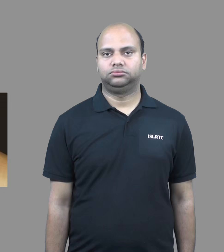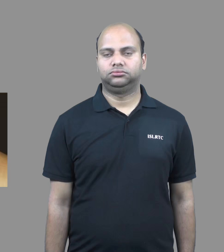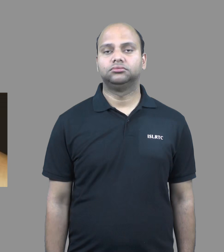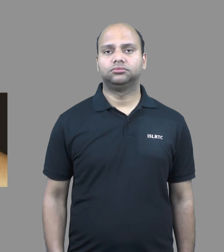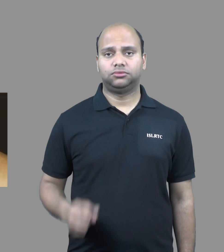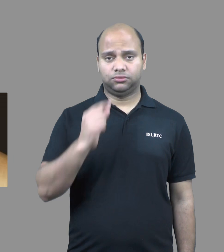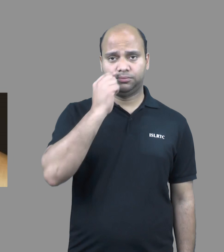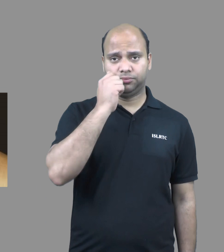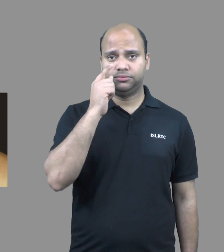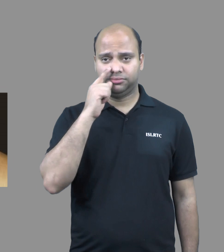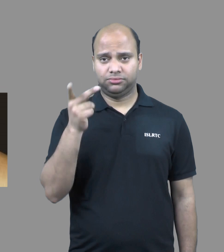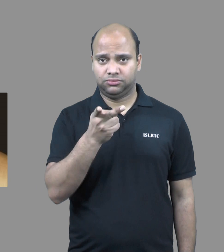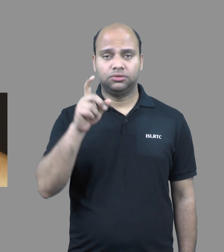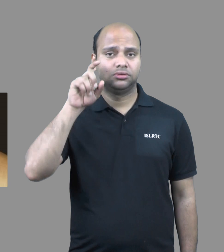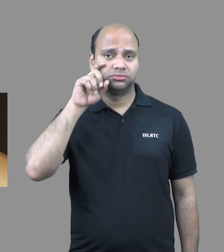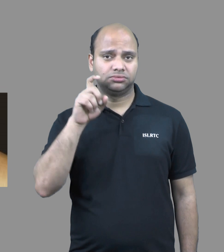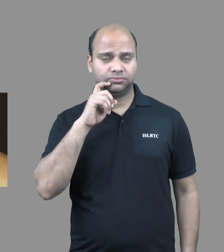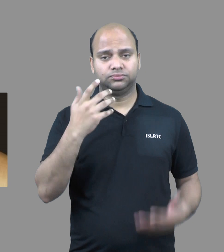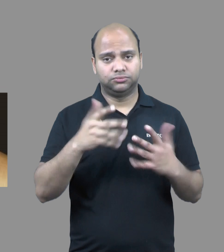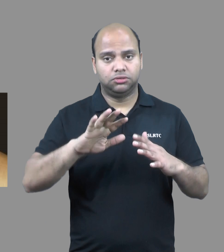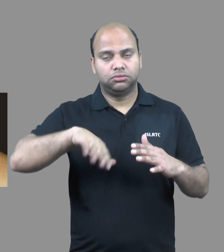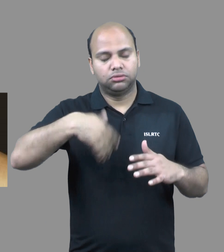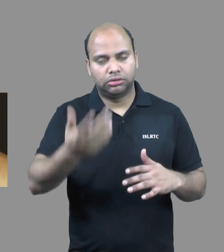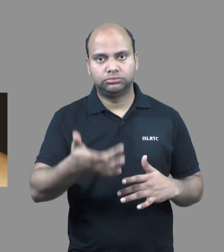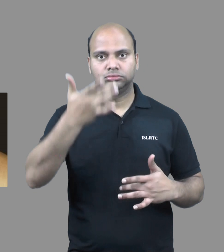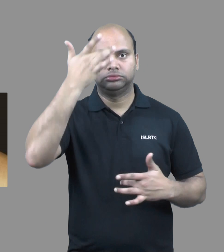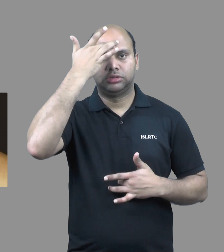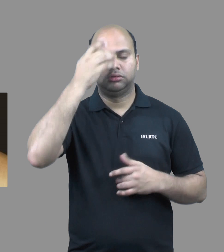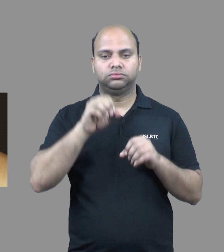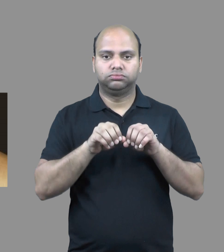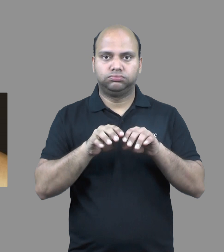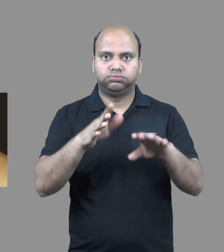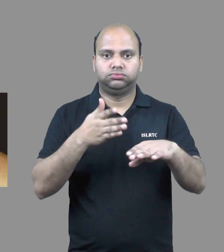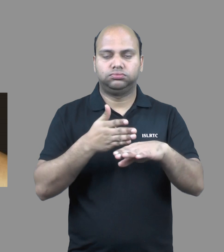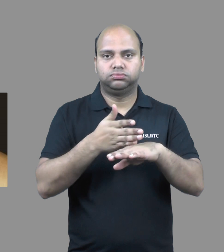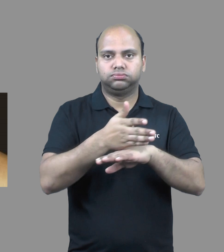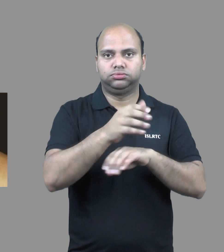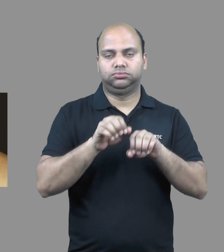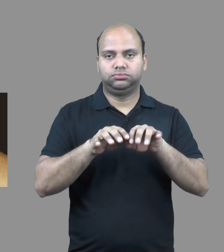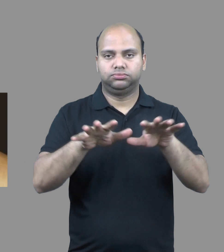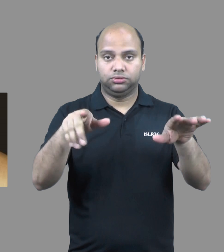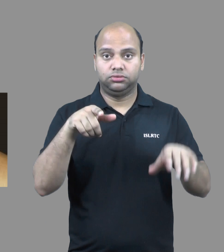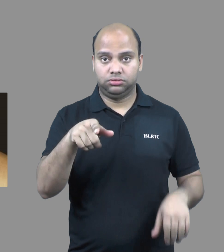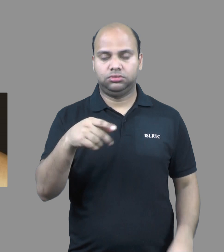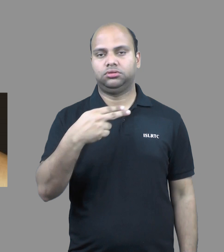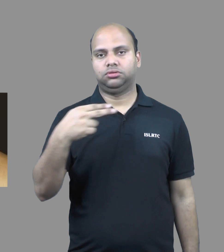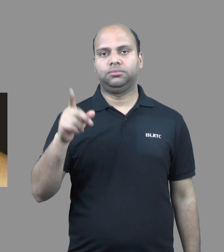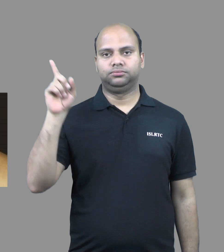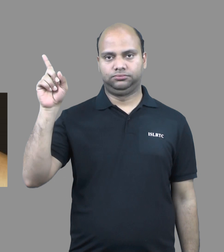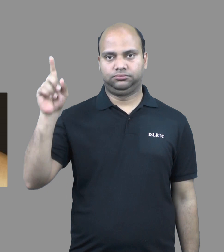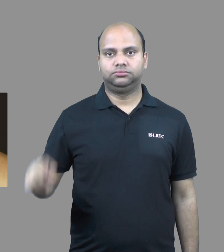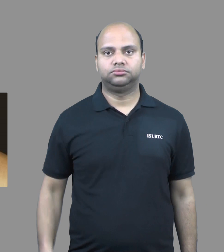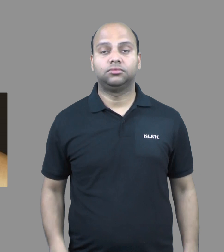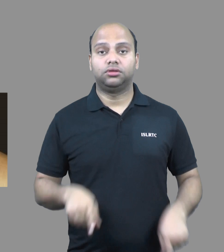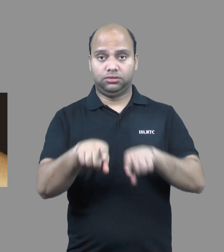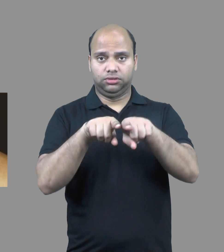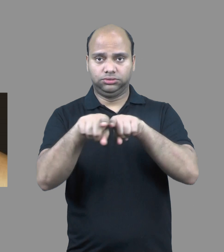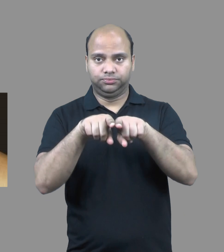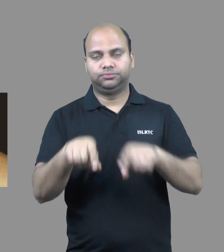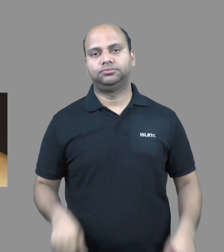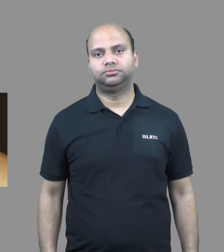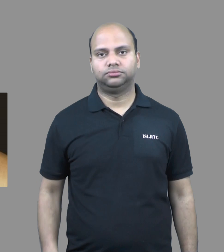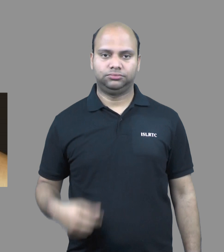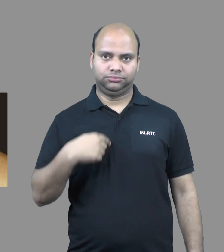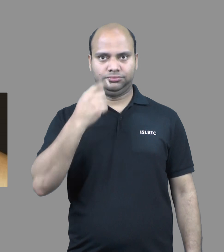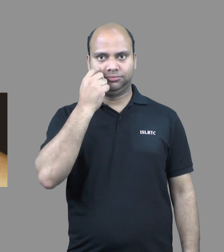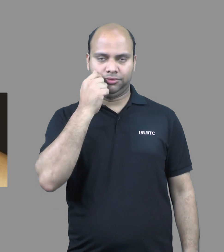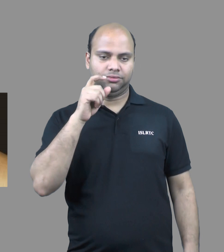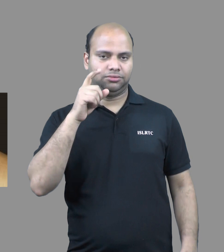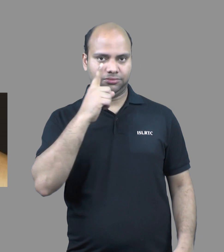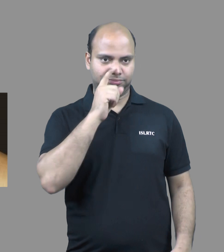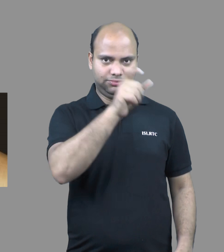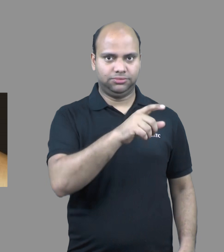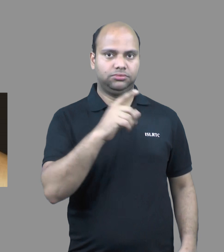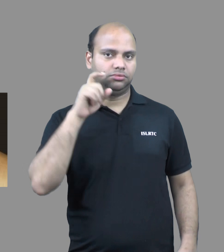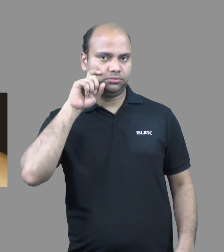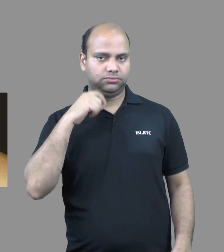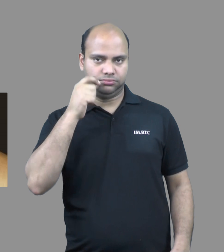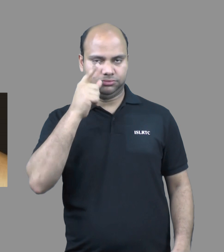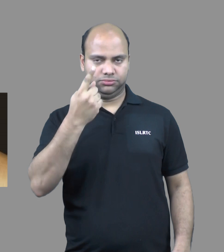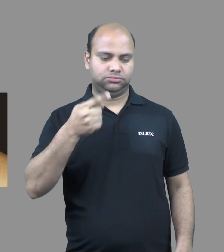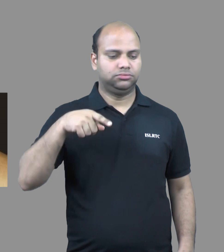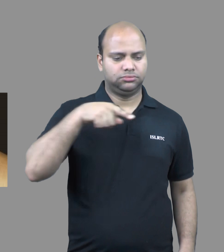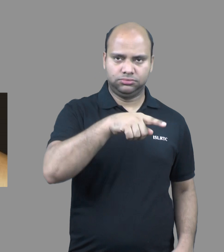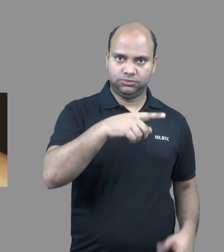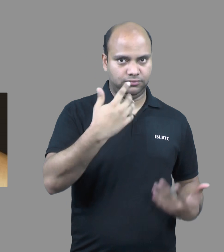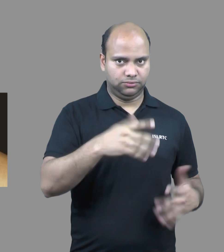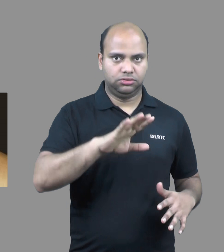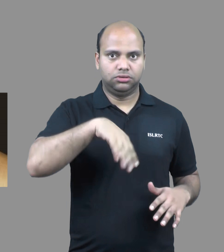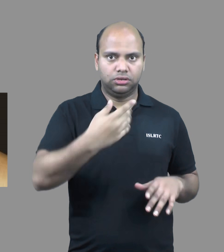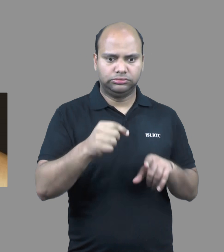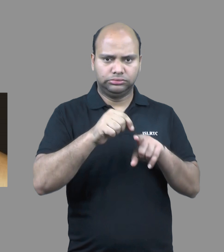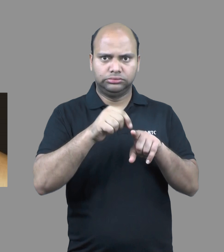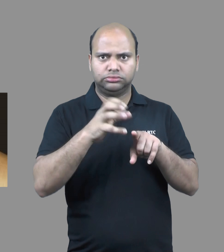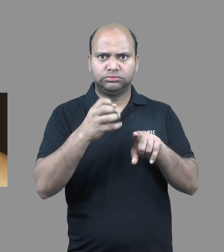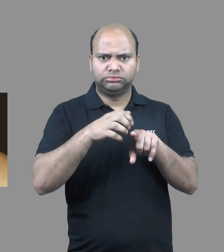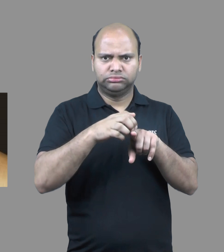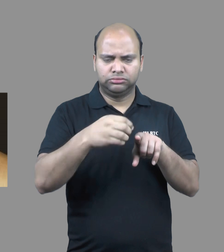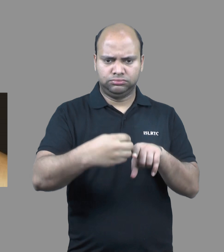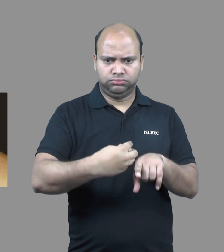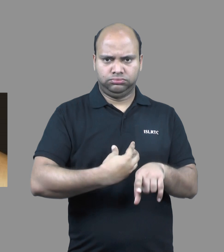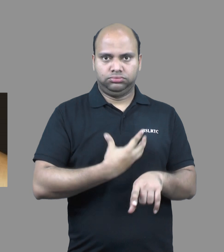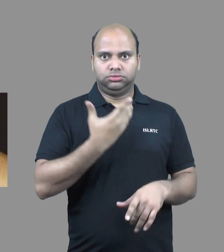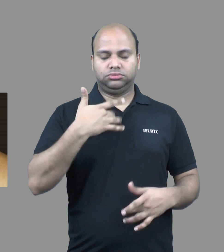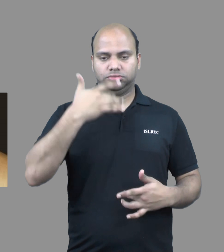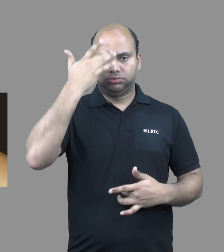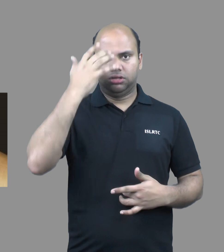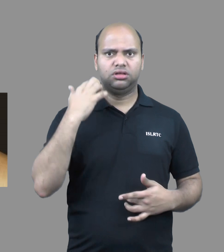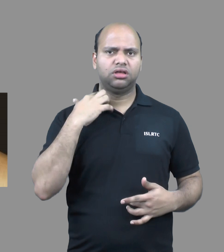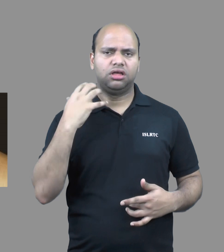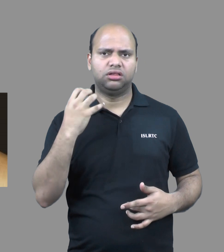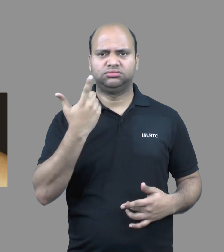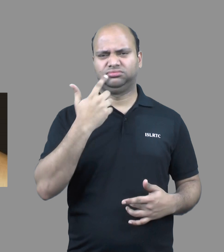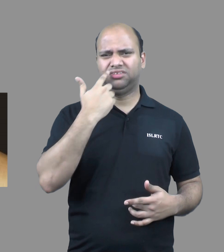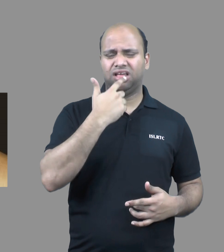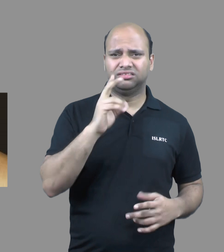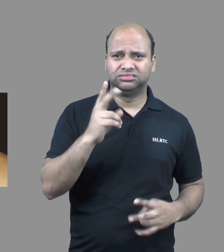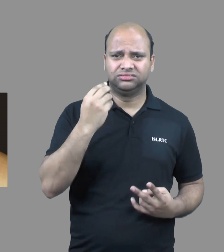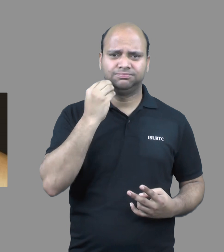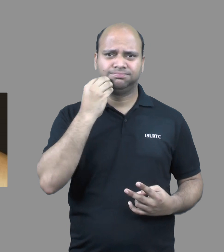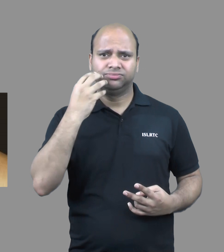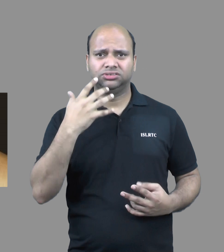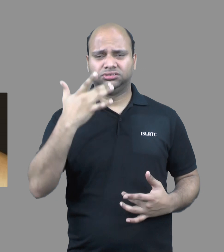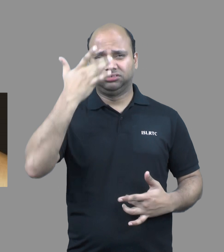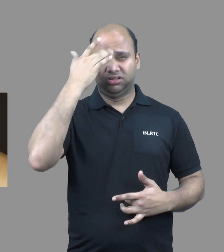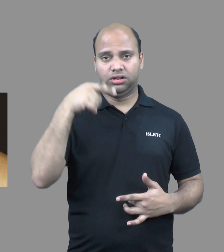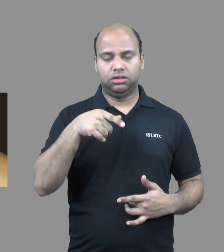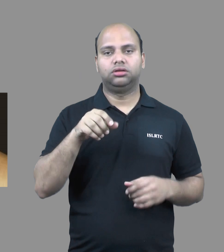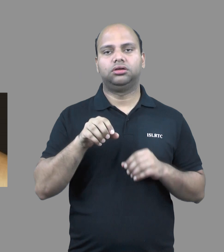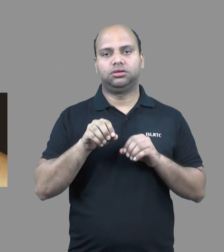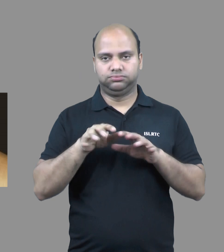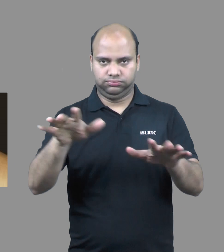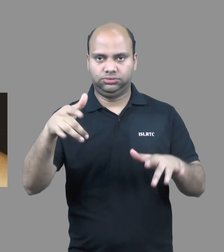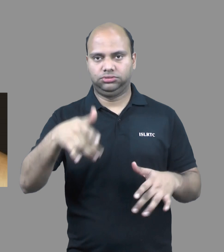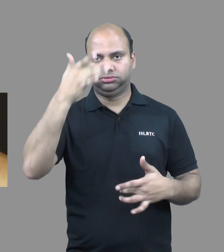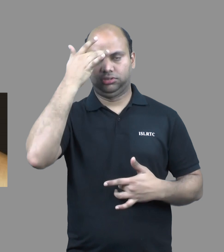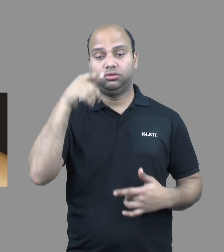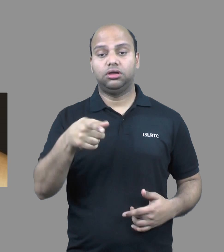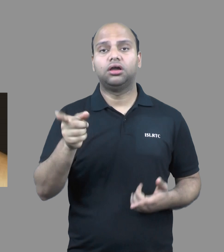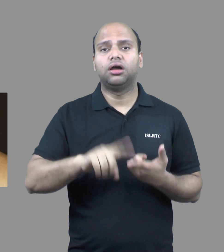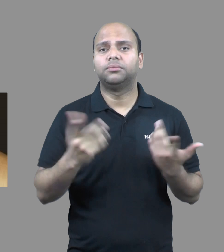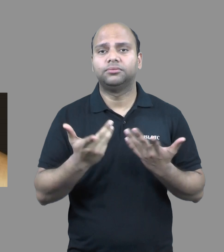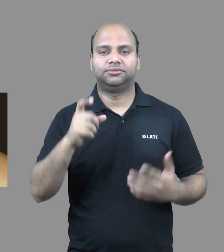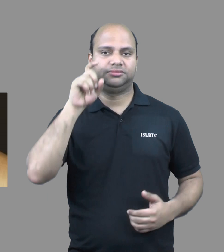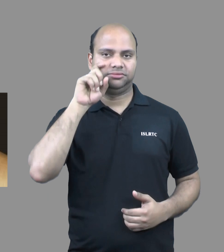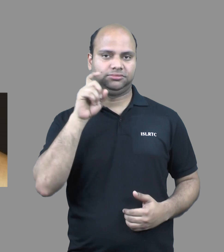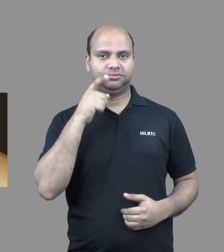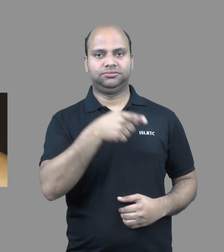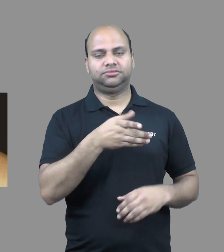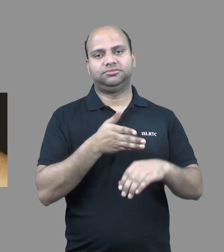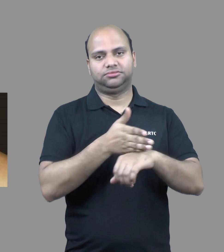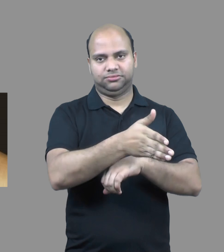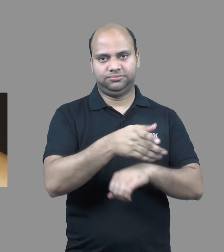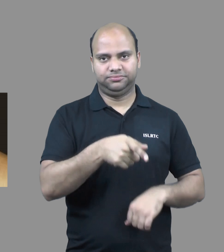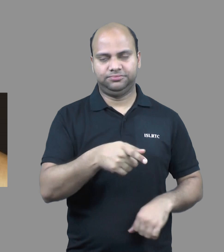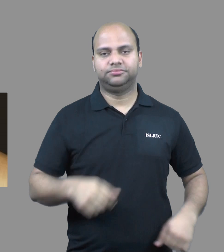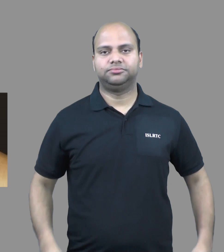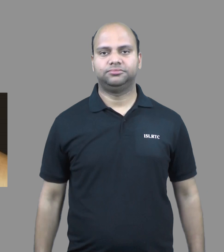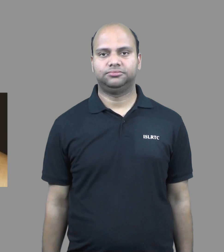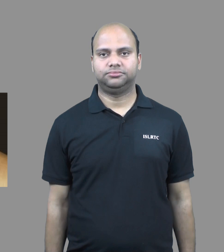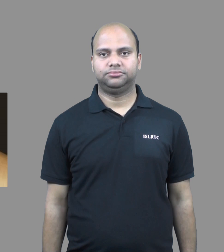Syphilis